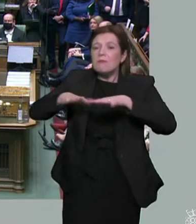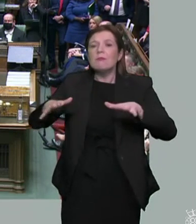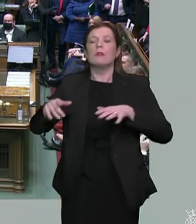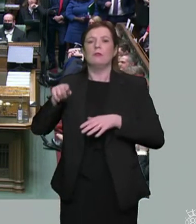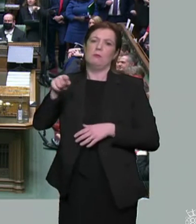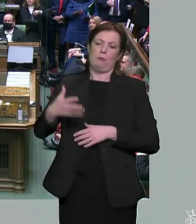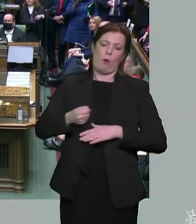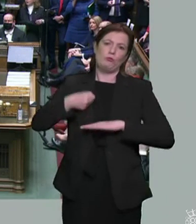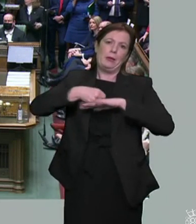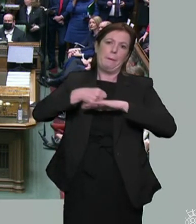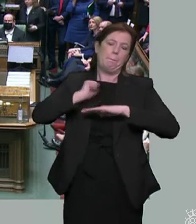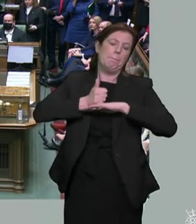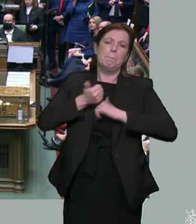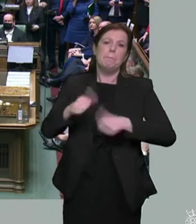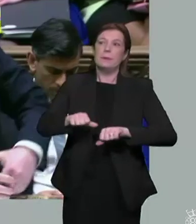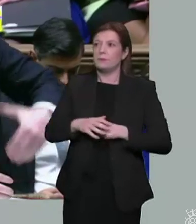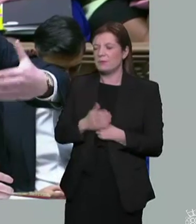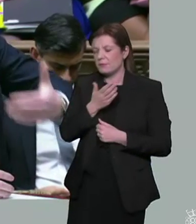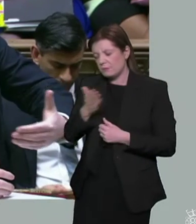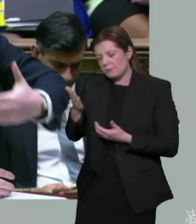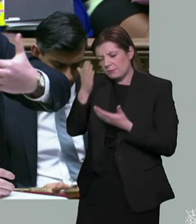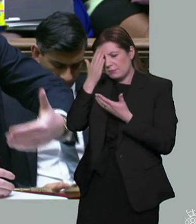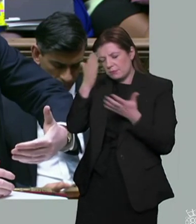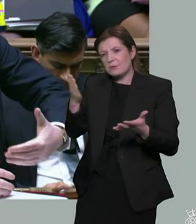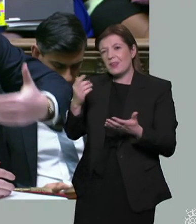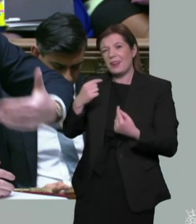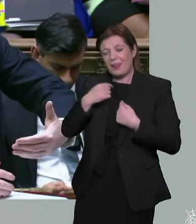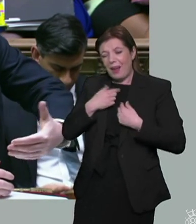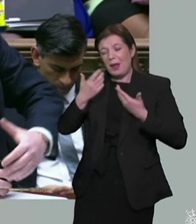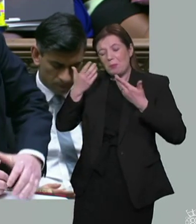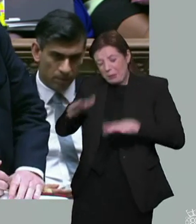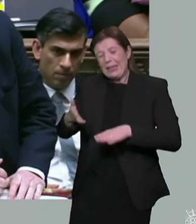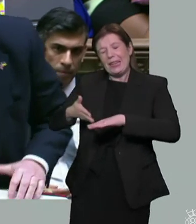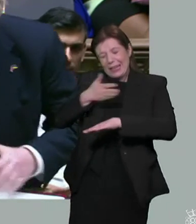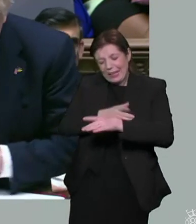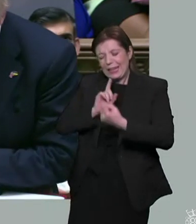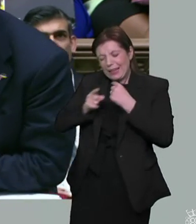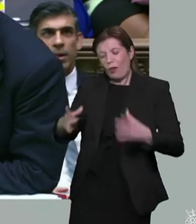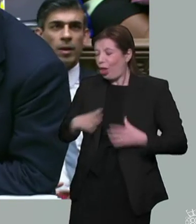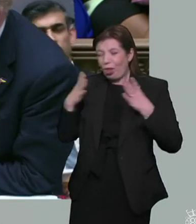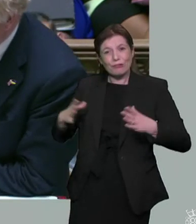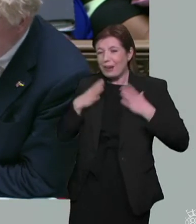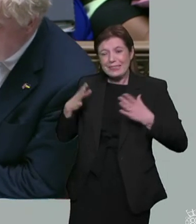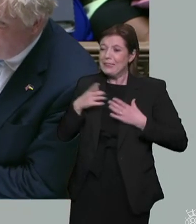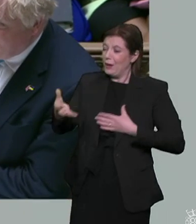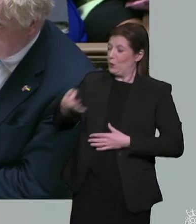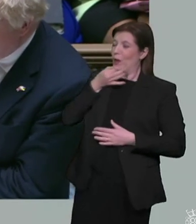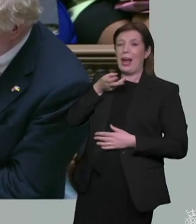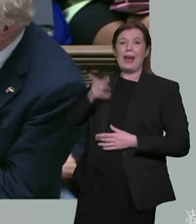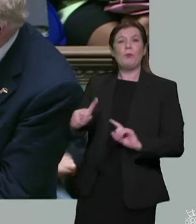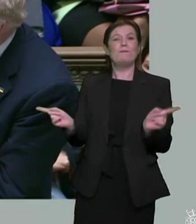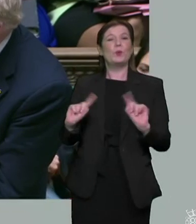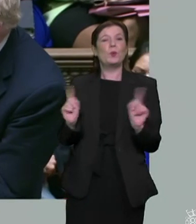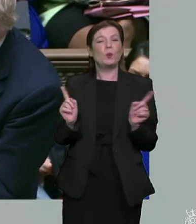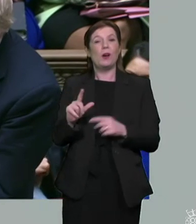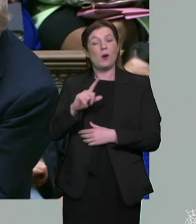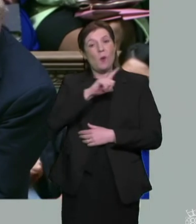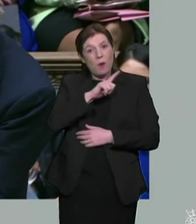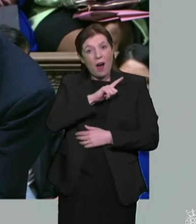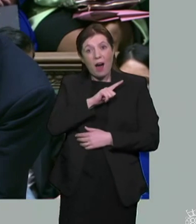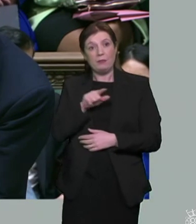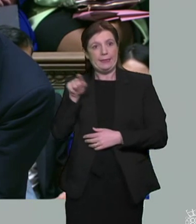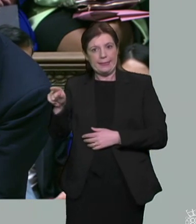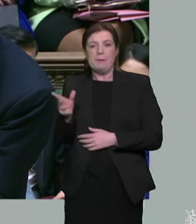With great humility, I must ask the right honourable and learned Gentleman to listen to the answer that I gave to his first question.